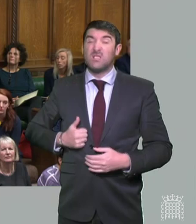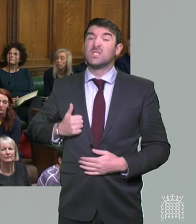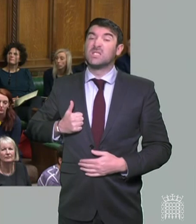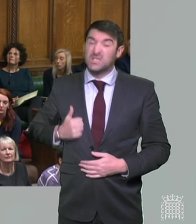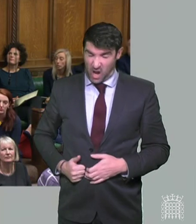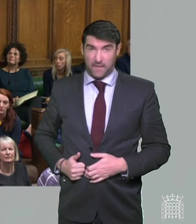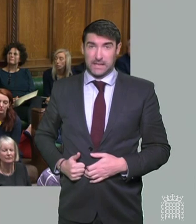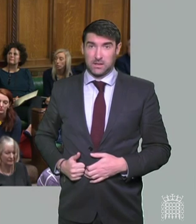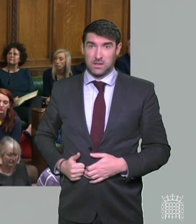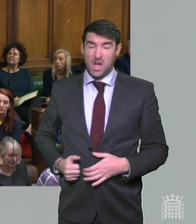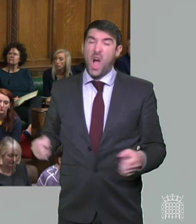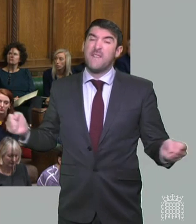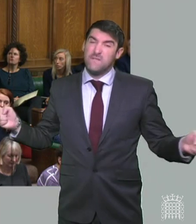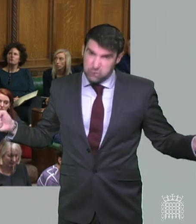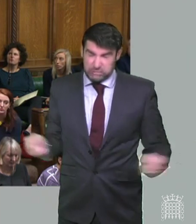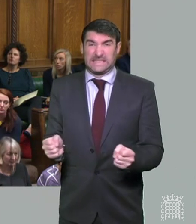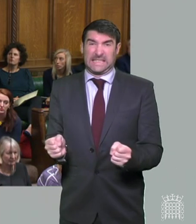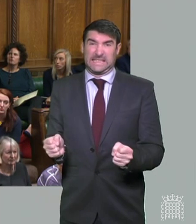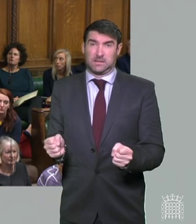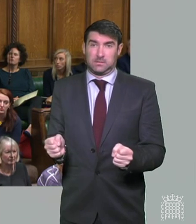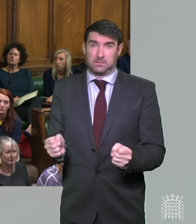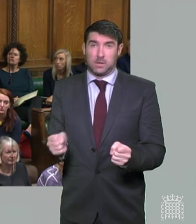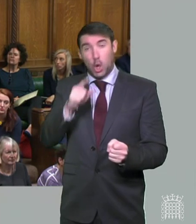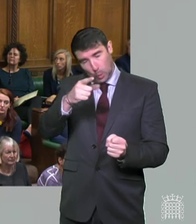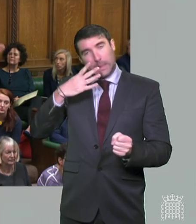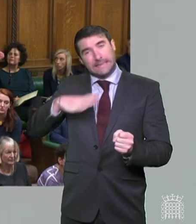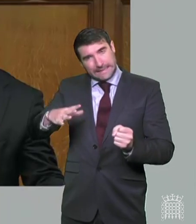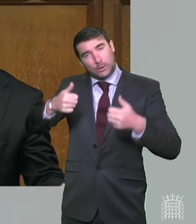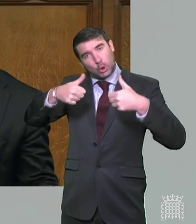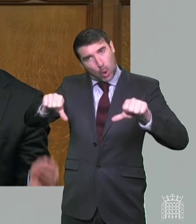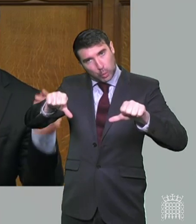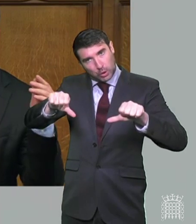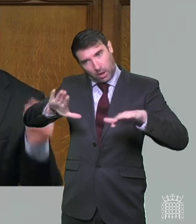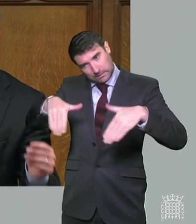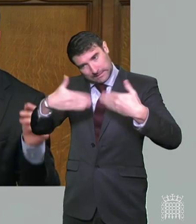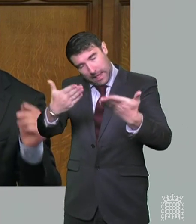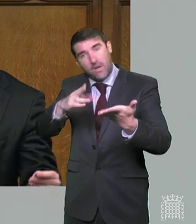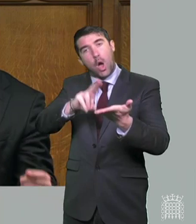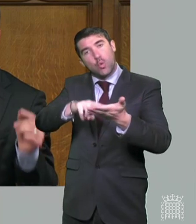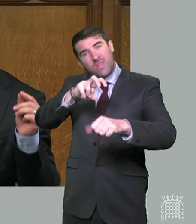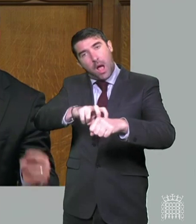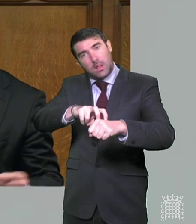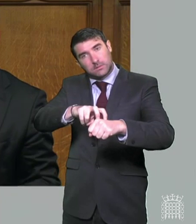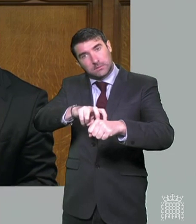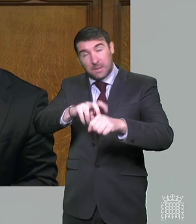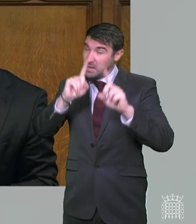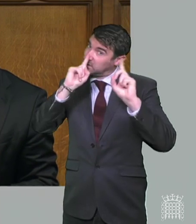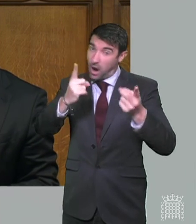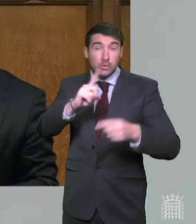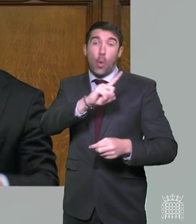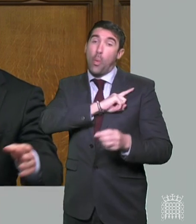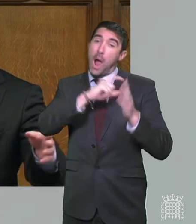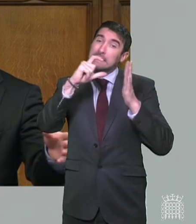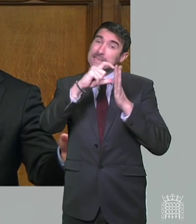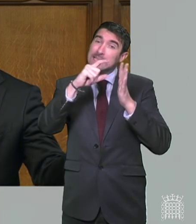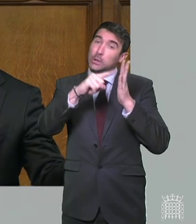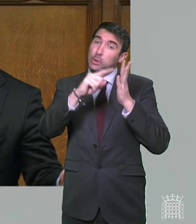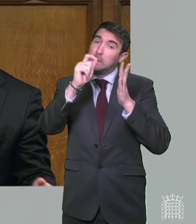We need a tailored solution for Northern Ireland, but that is much harder to achieve because the Democratic Unionist party is refusing to form a Government at Stormont.